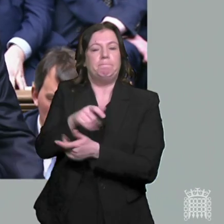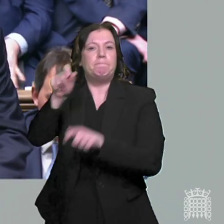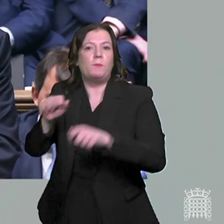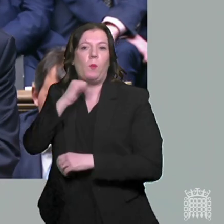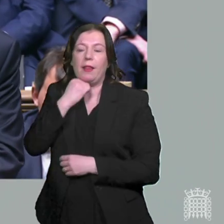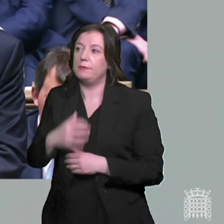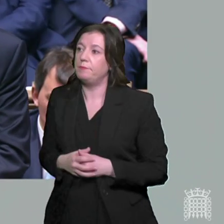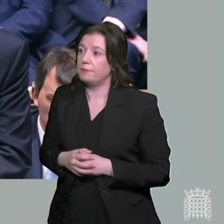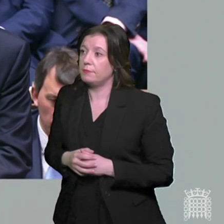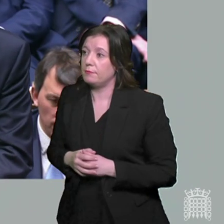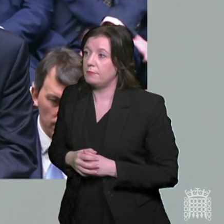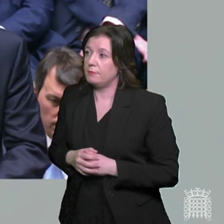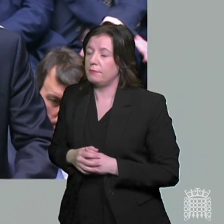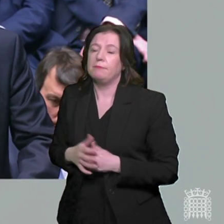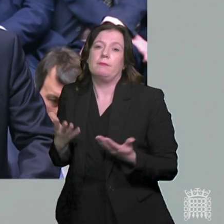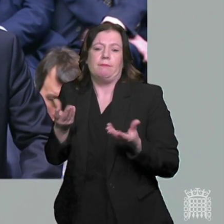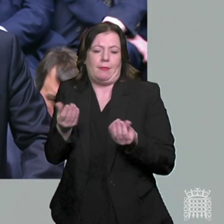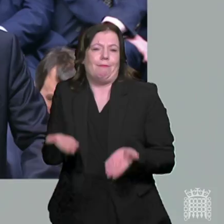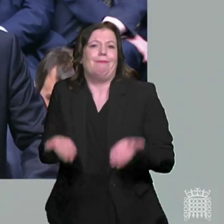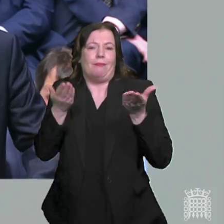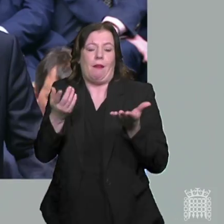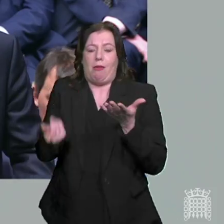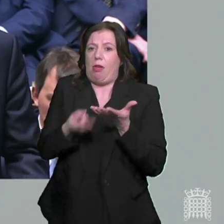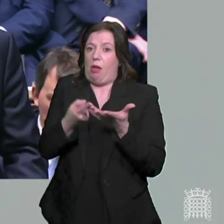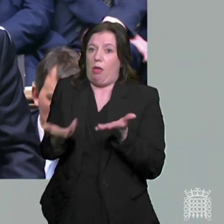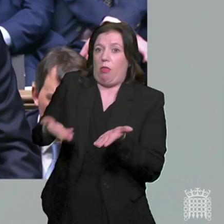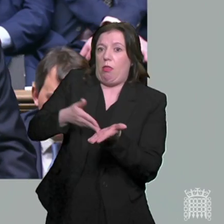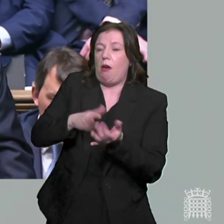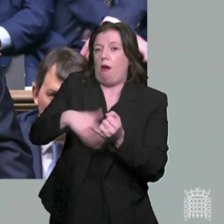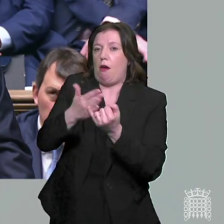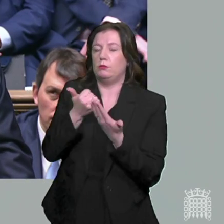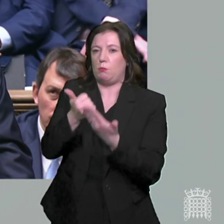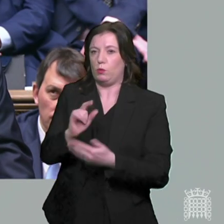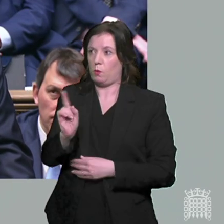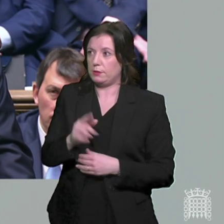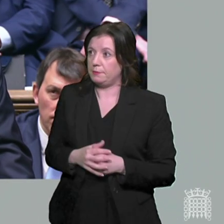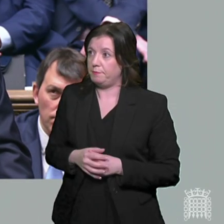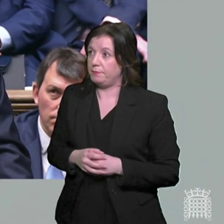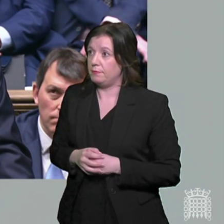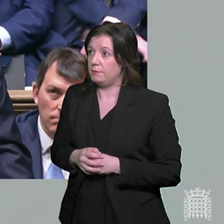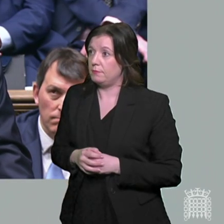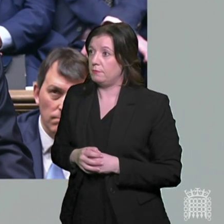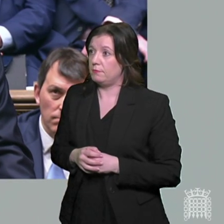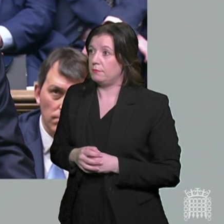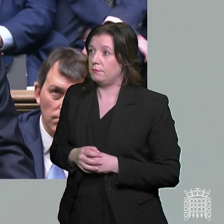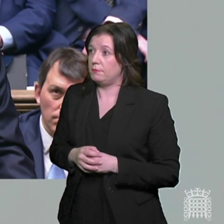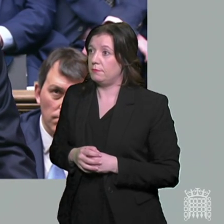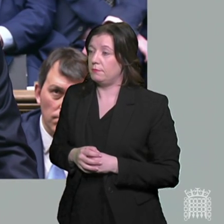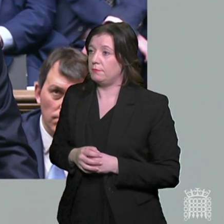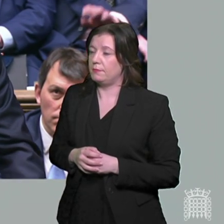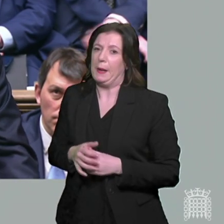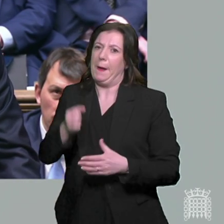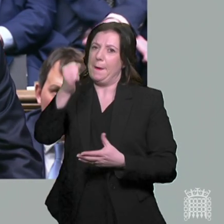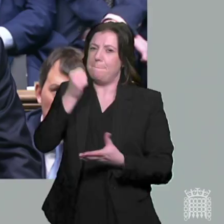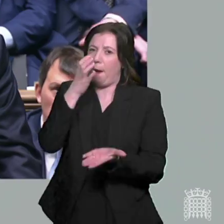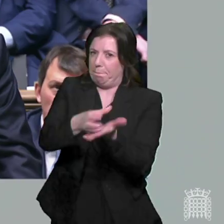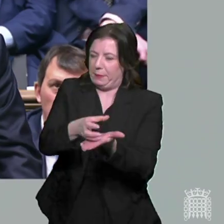My penultimate cost of living measure concerns one of our other most treasured community institutions, the great British pub.